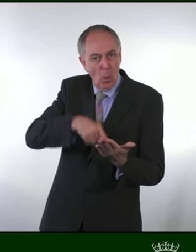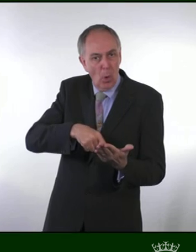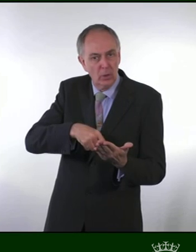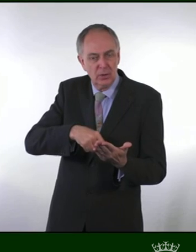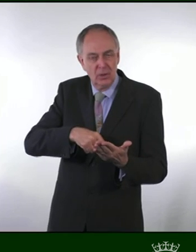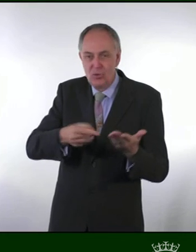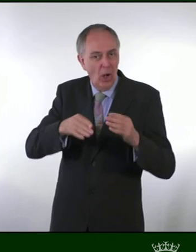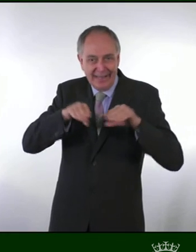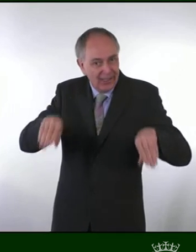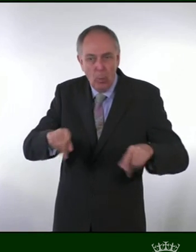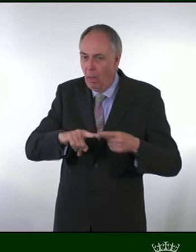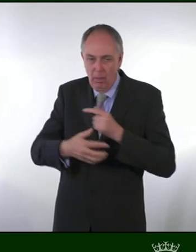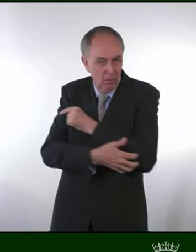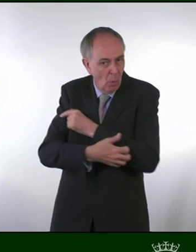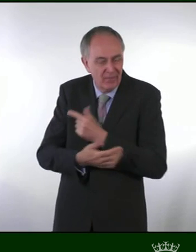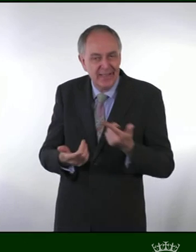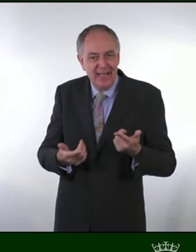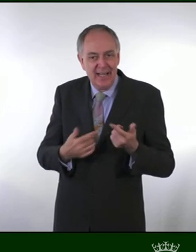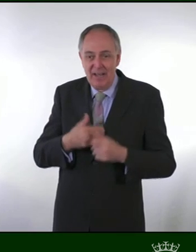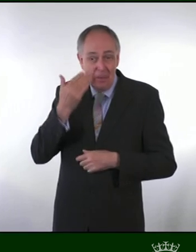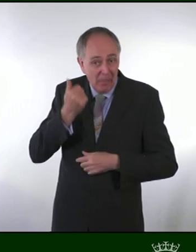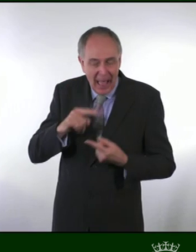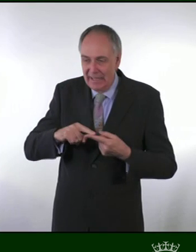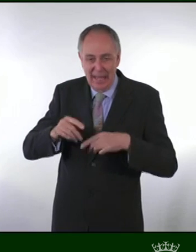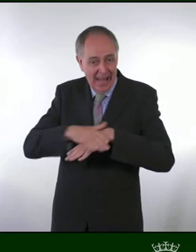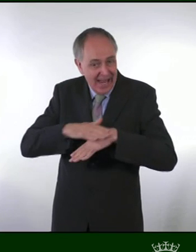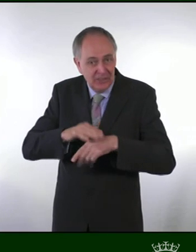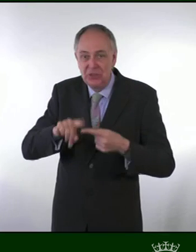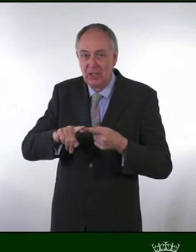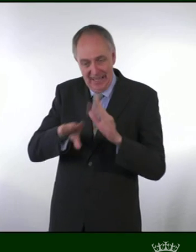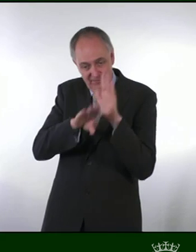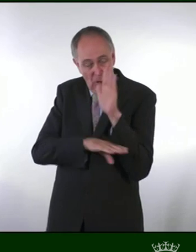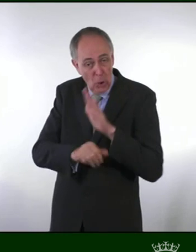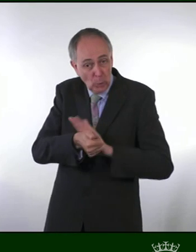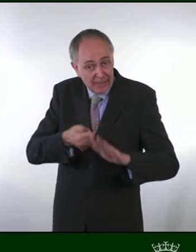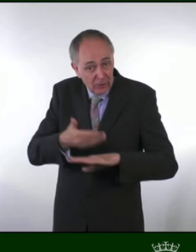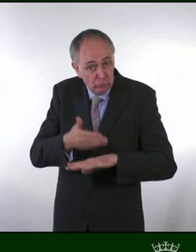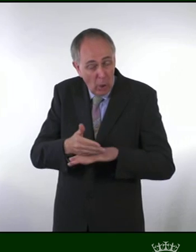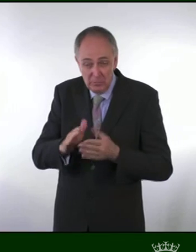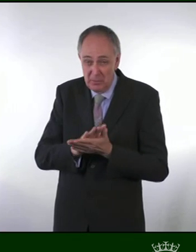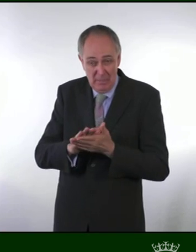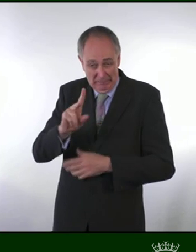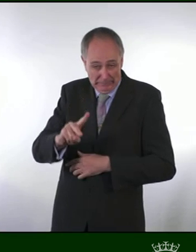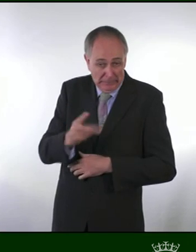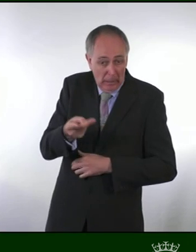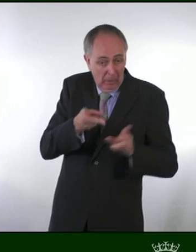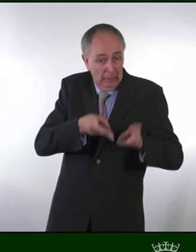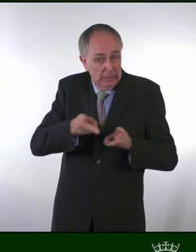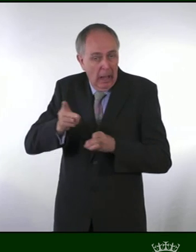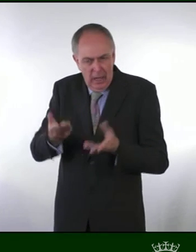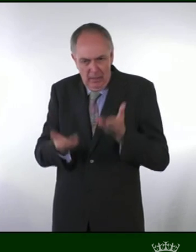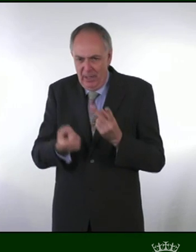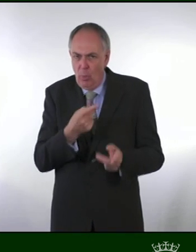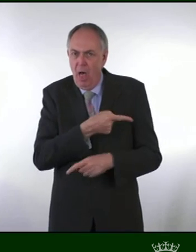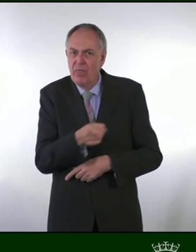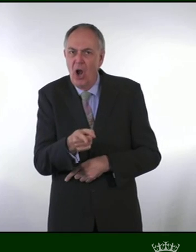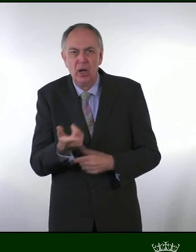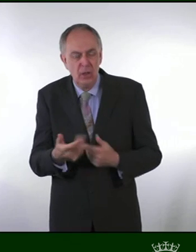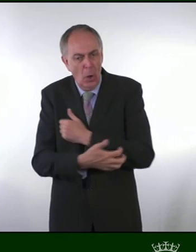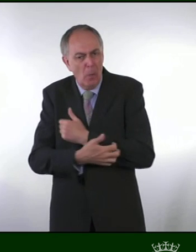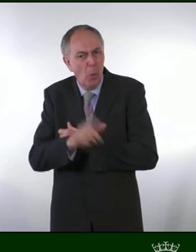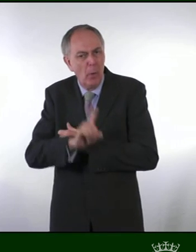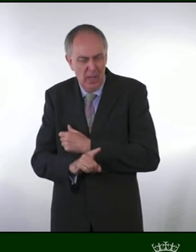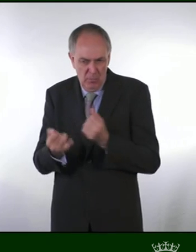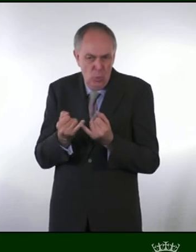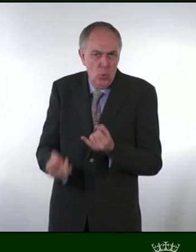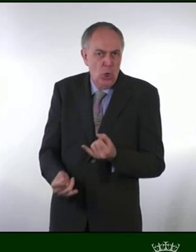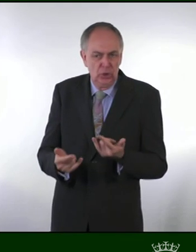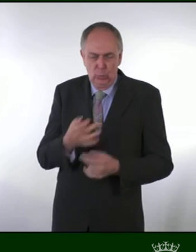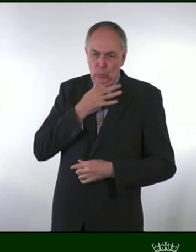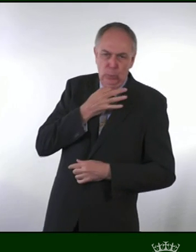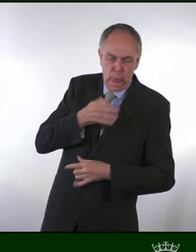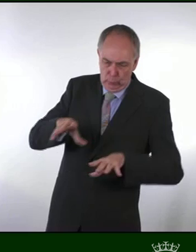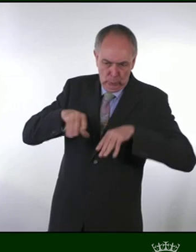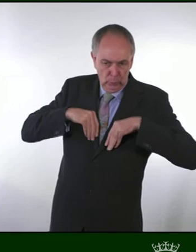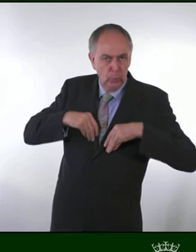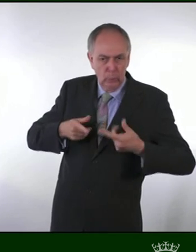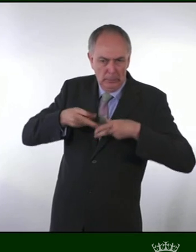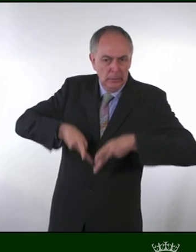If you are black or Asian, if you are poor, if you have a low-skilled job, the mortality risk is up to double that of the rest of the population, with the poorest having the greatest exposure, risk and fate.